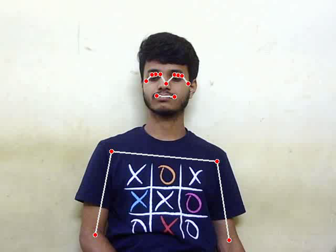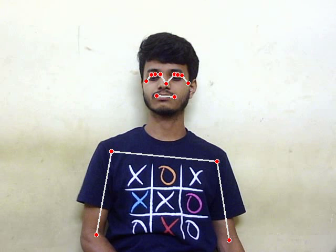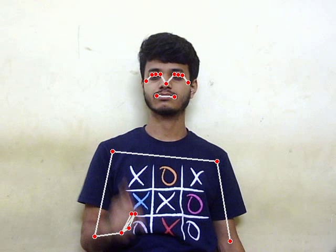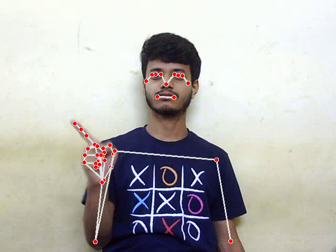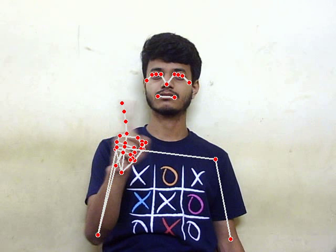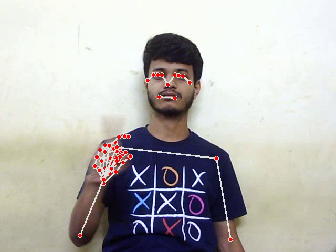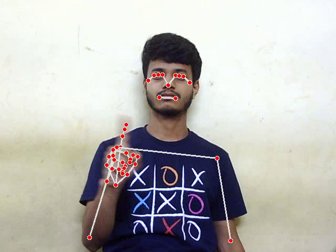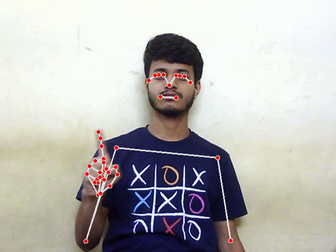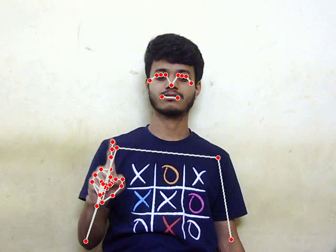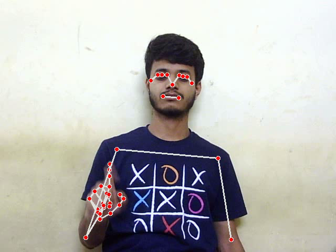where